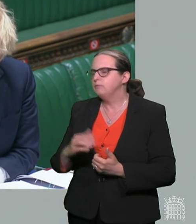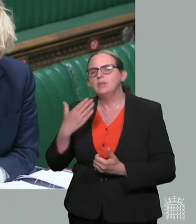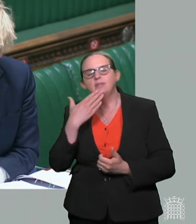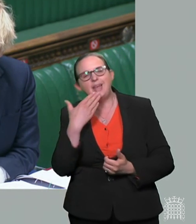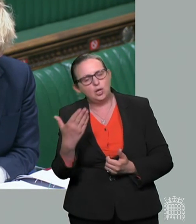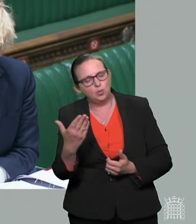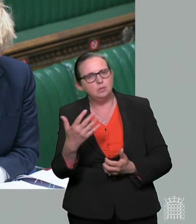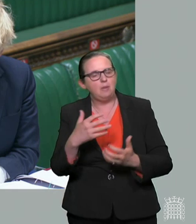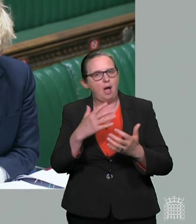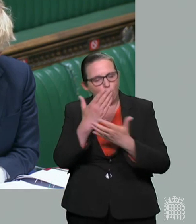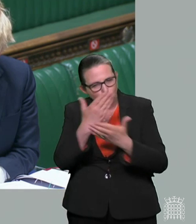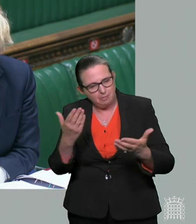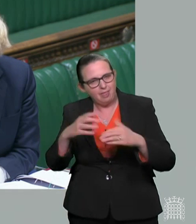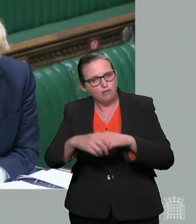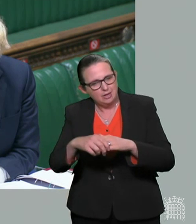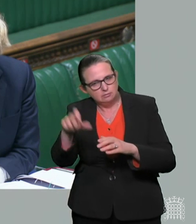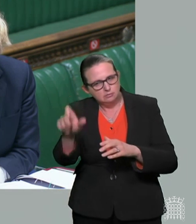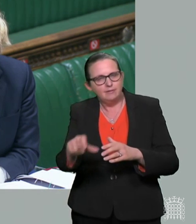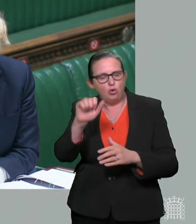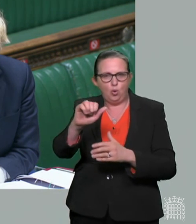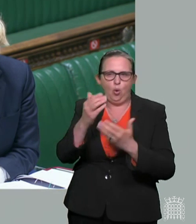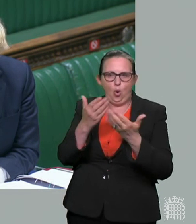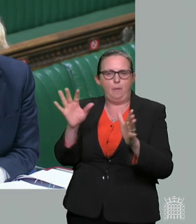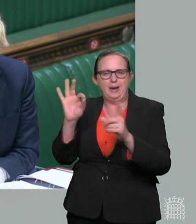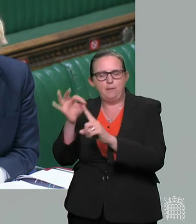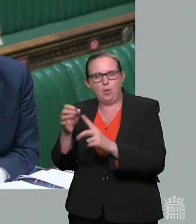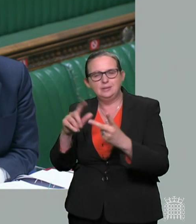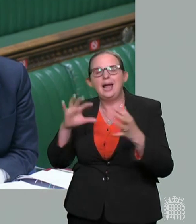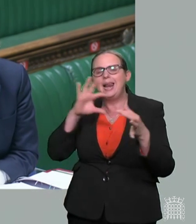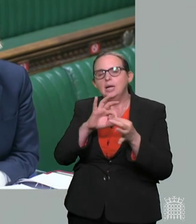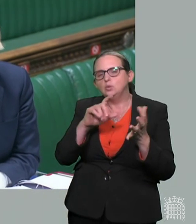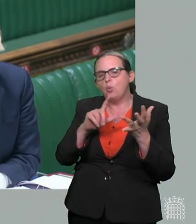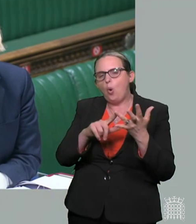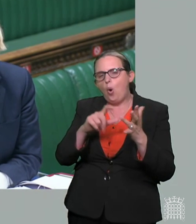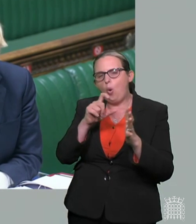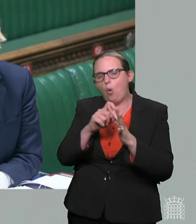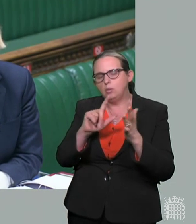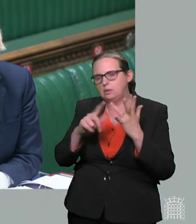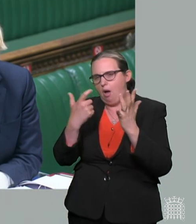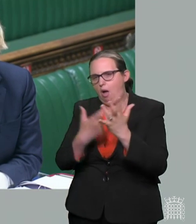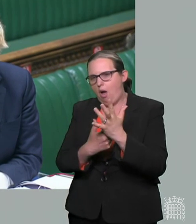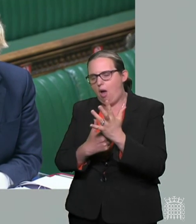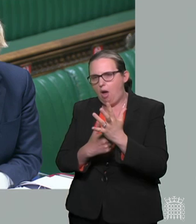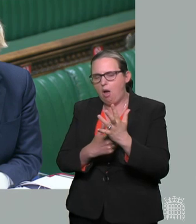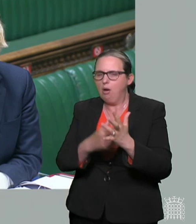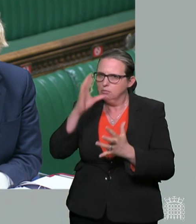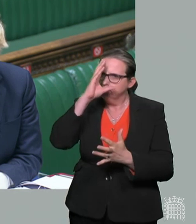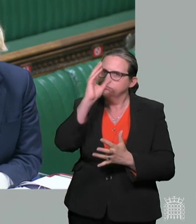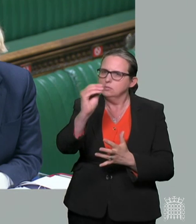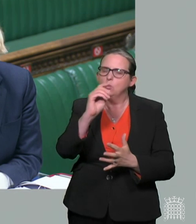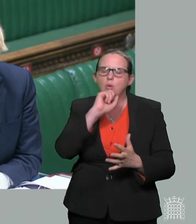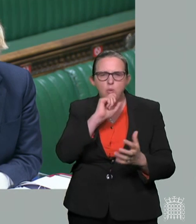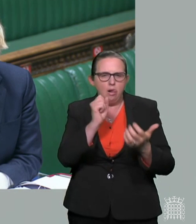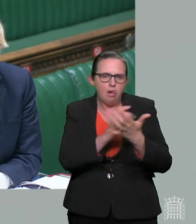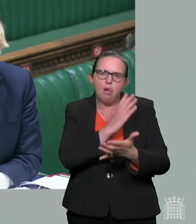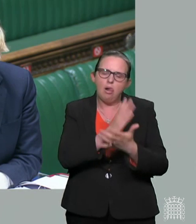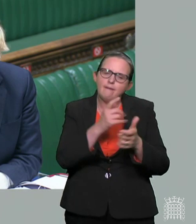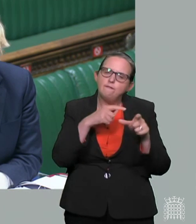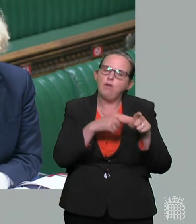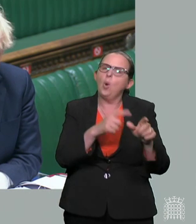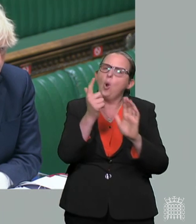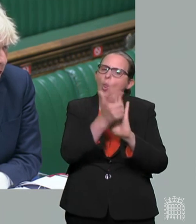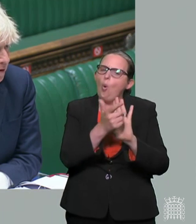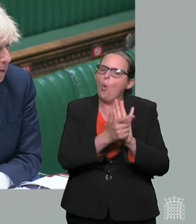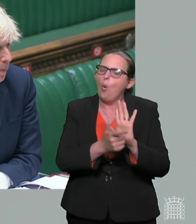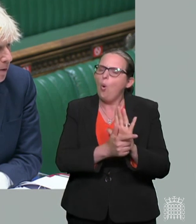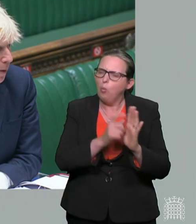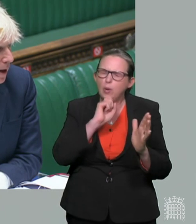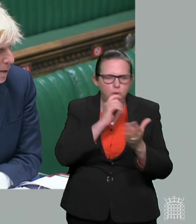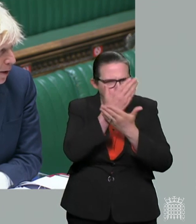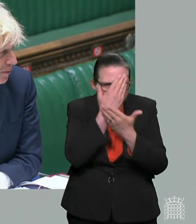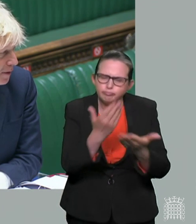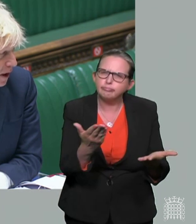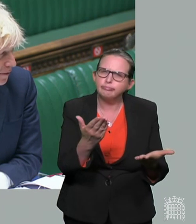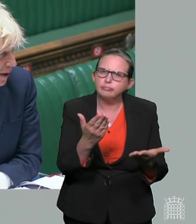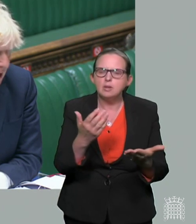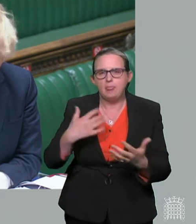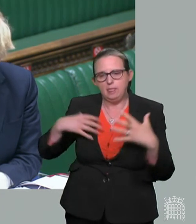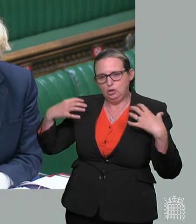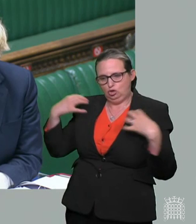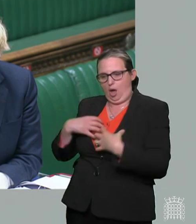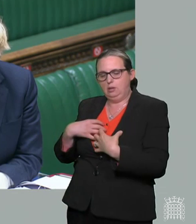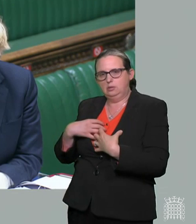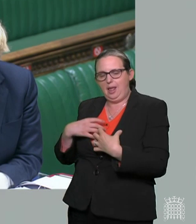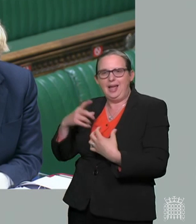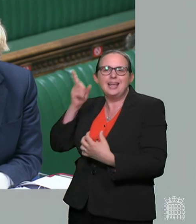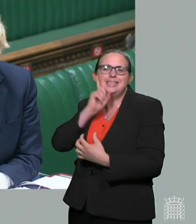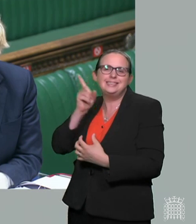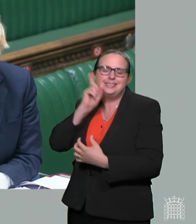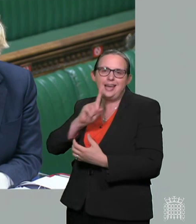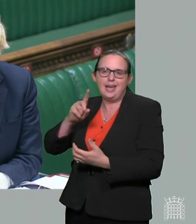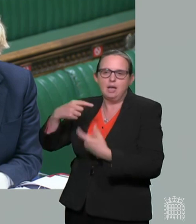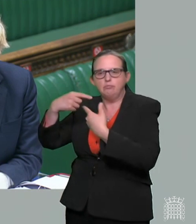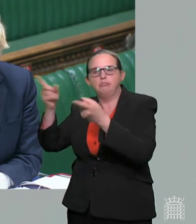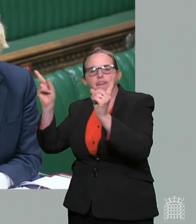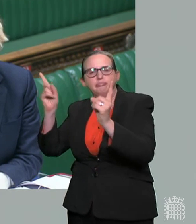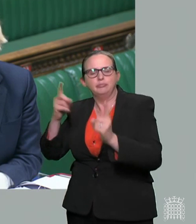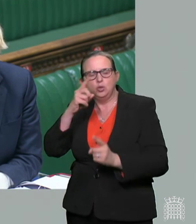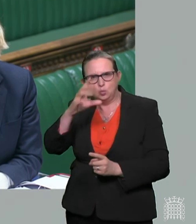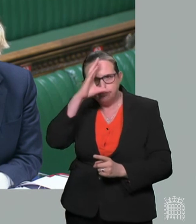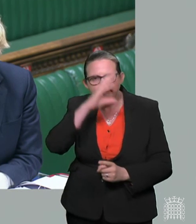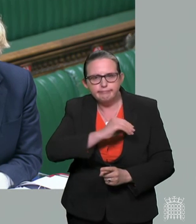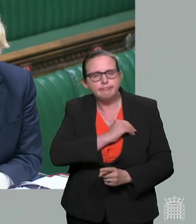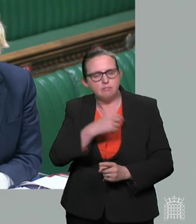On official development assistance, of course I can give him the reassurance that we will continue to follow the law, and he will have heard clearly what my right honourable Friend the Chancellor had to say from this Dispatch Box and what I have said.